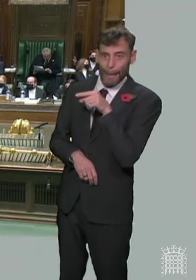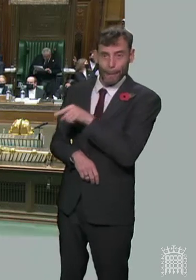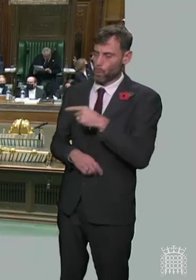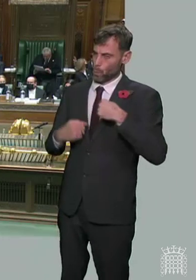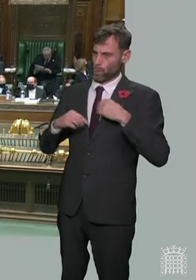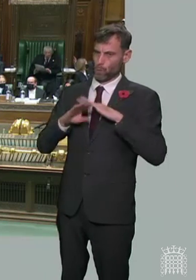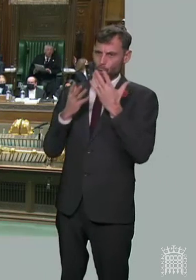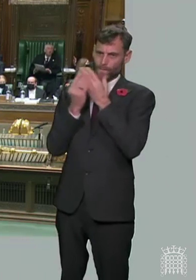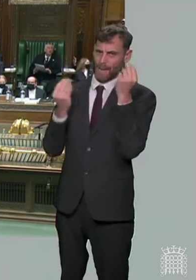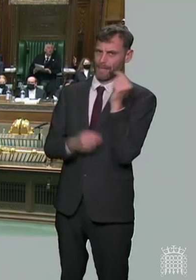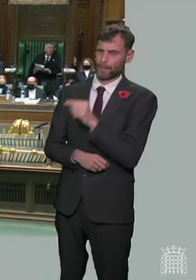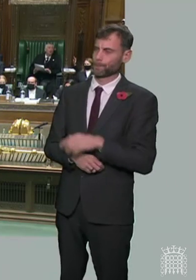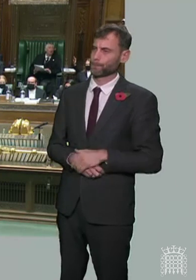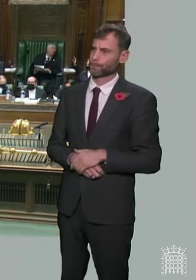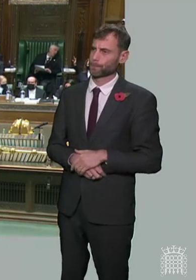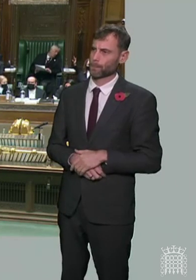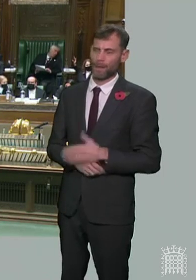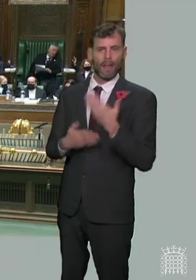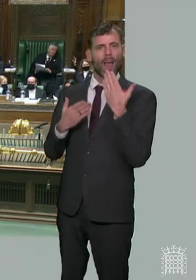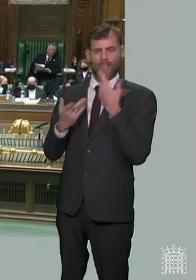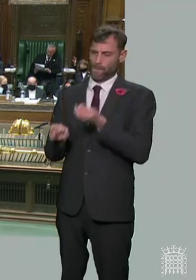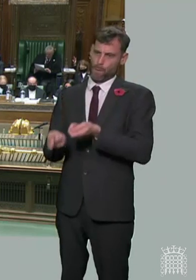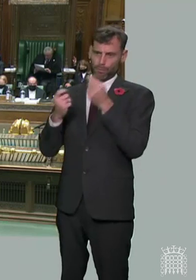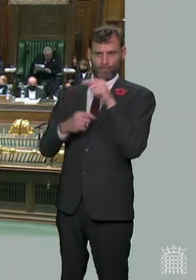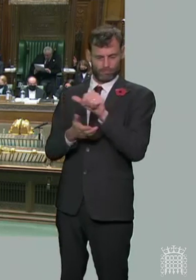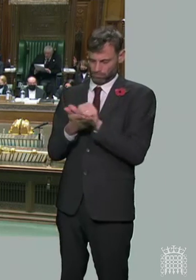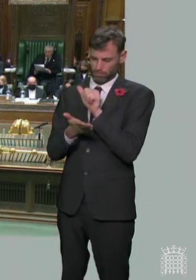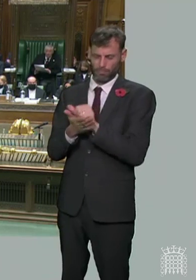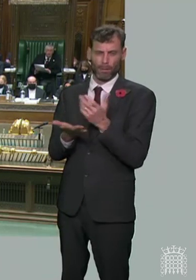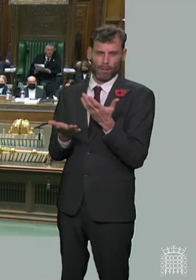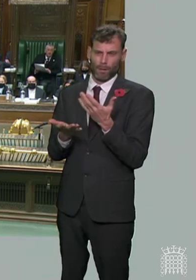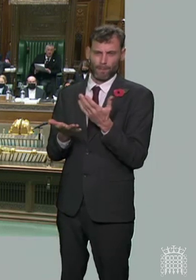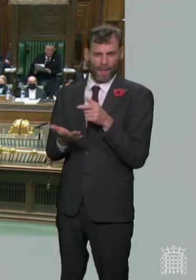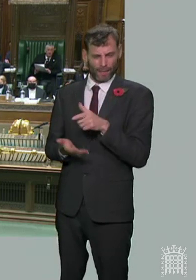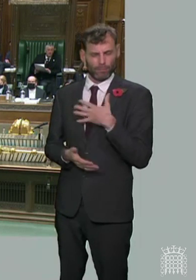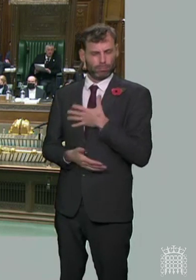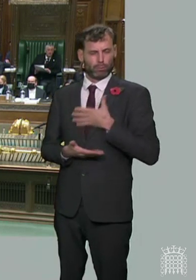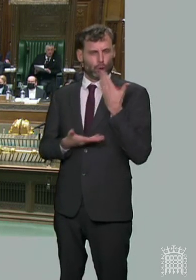Yes, I thank my honourable Friend for raising this absolutely tragic case.